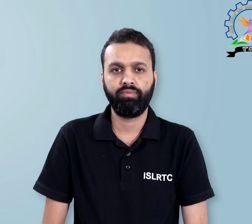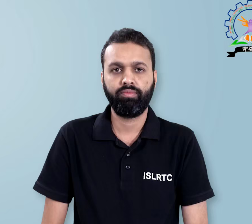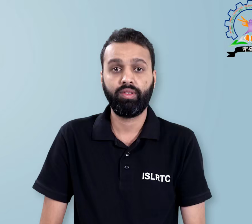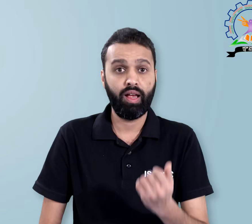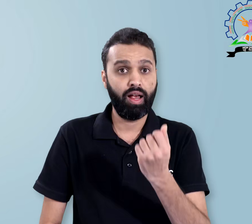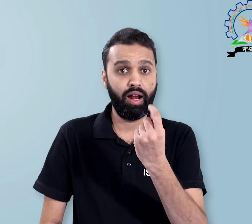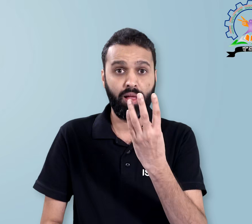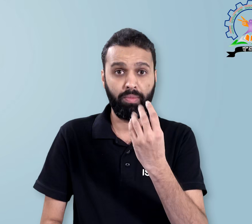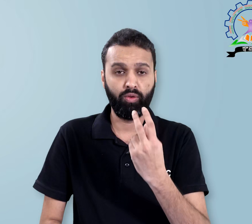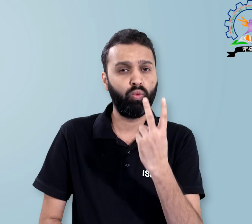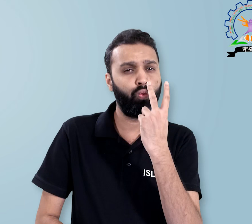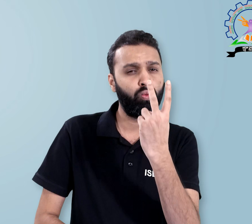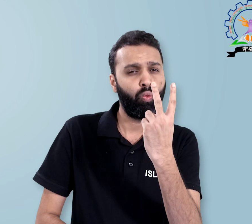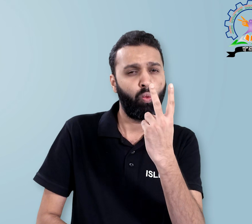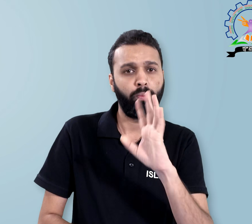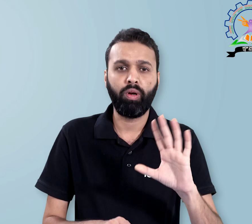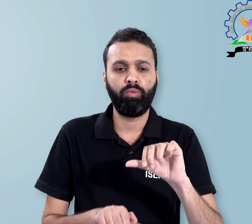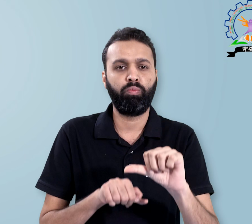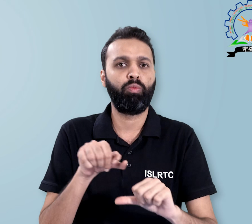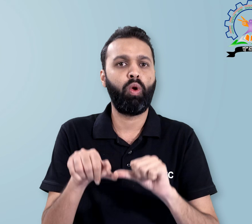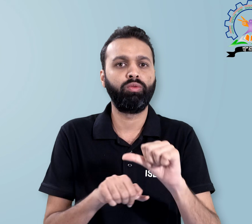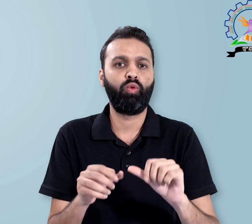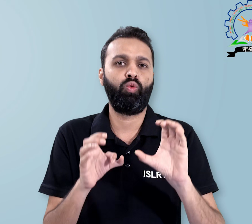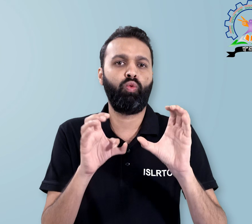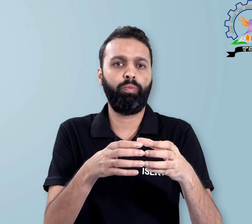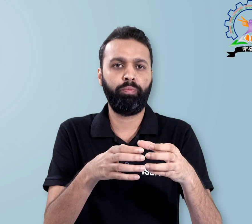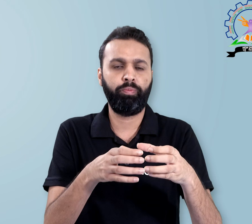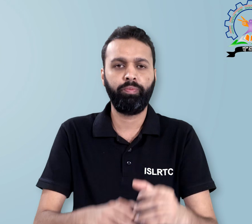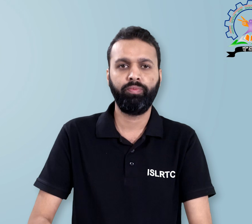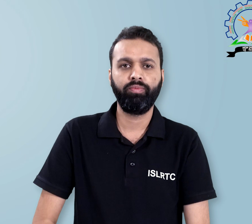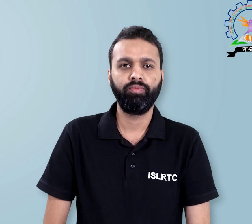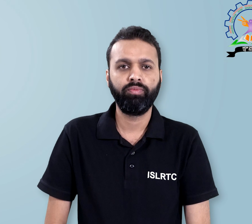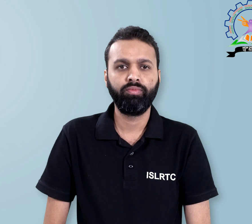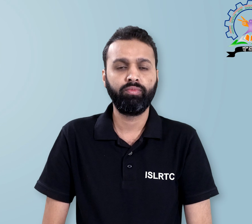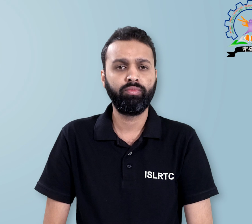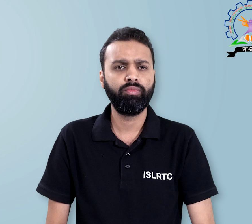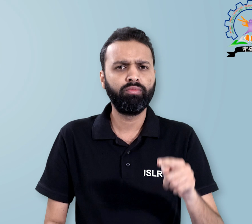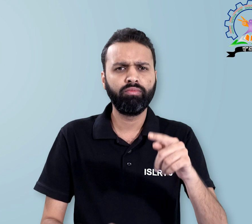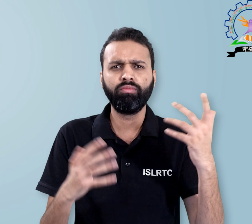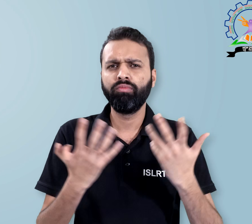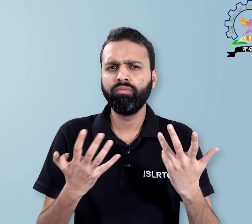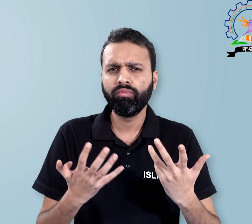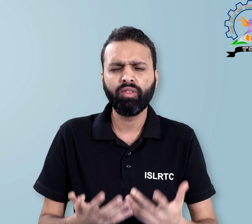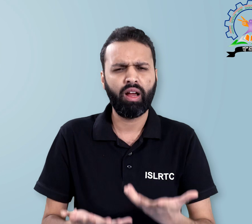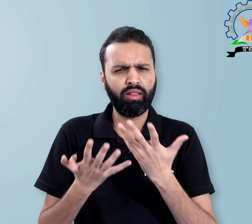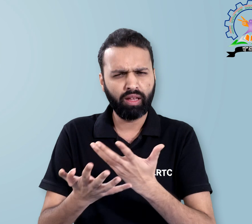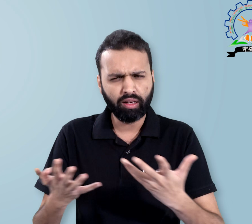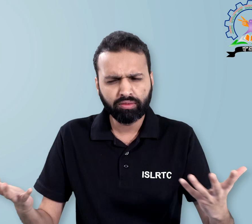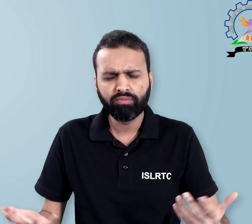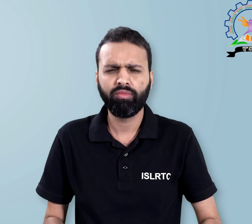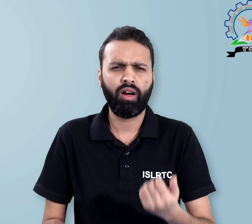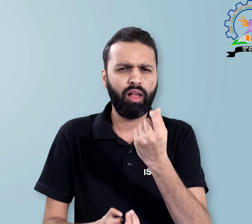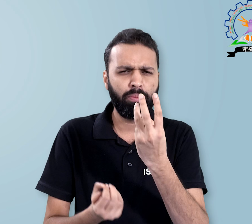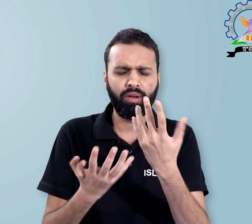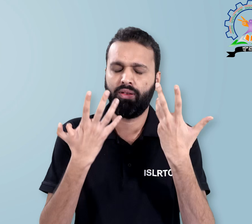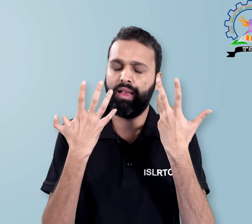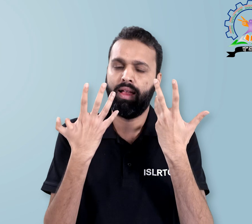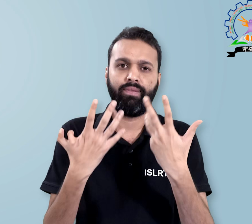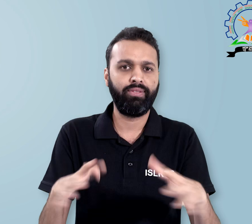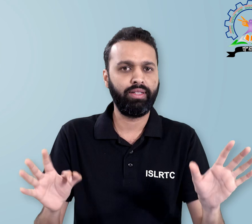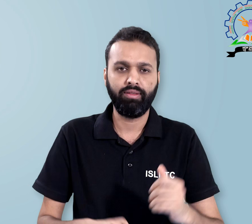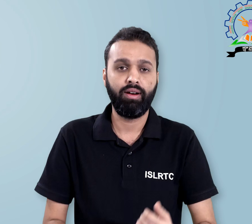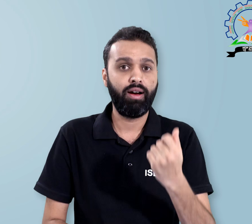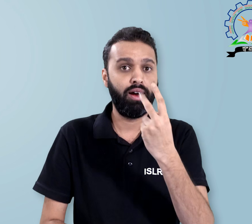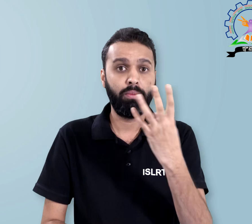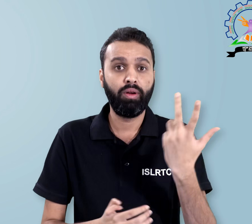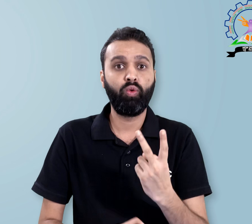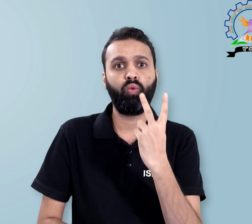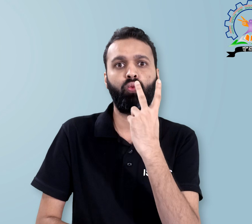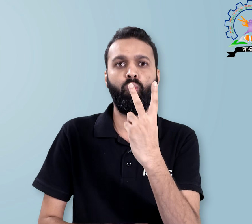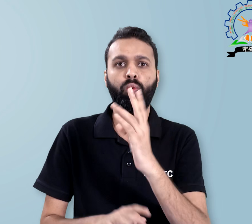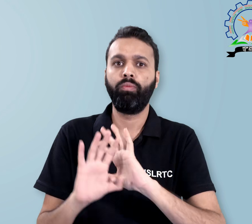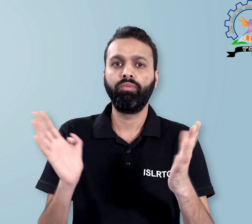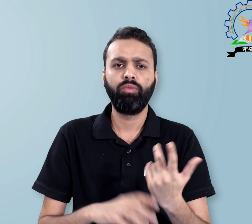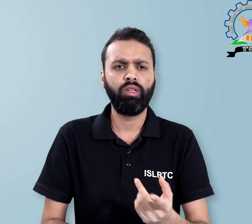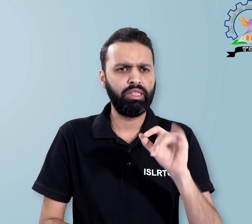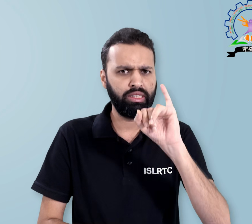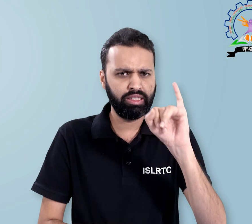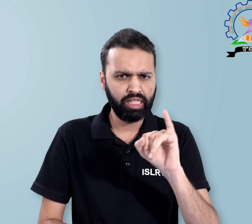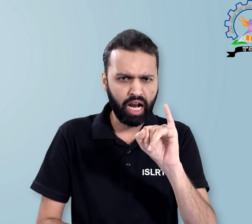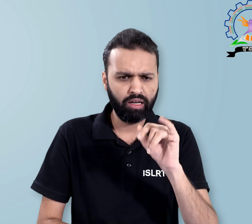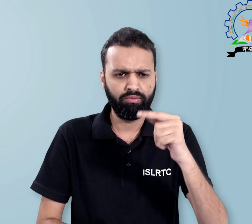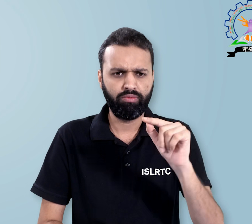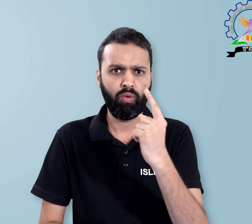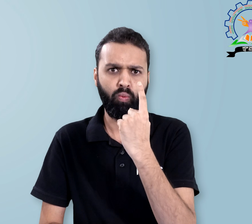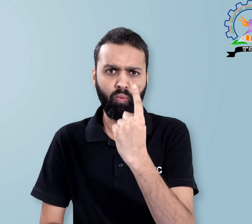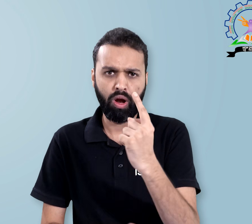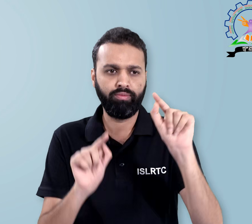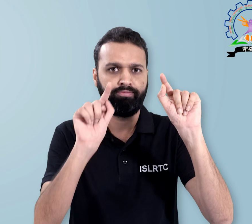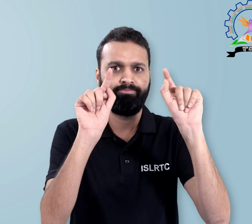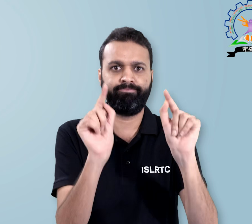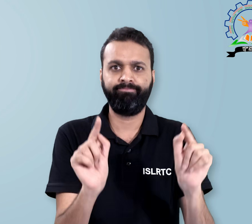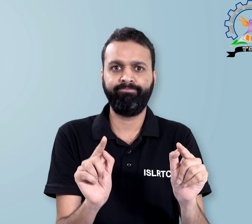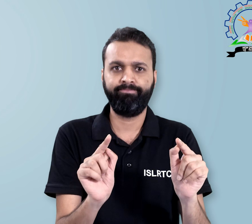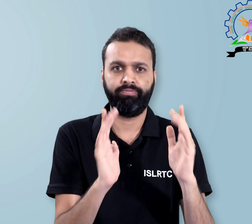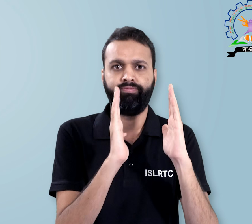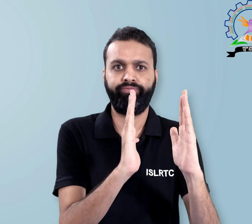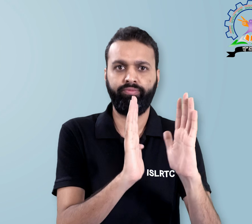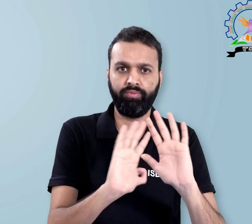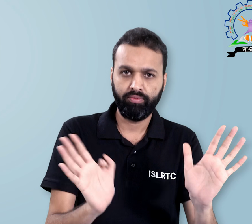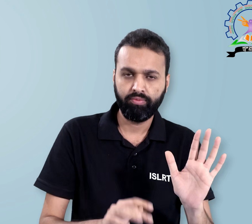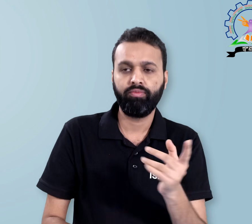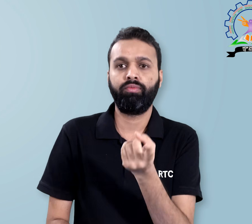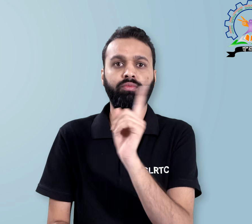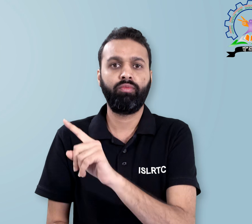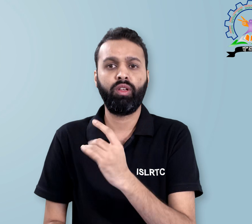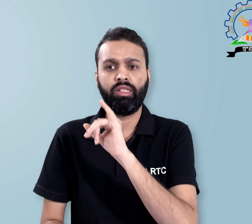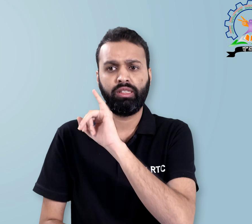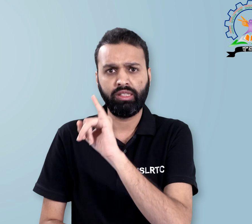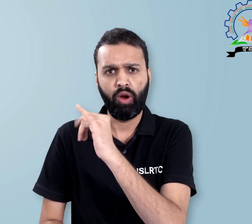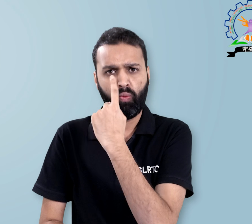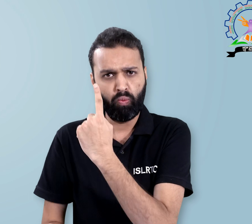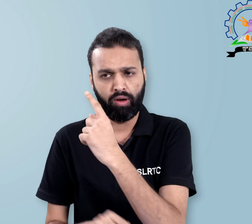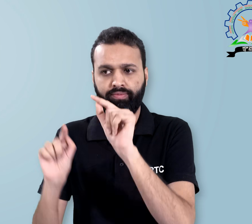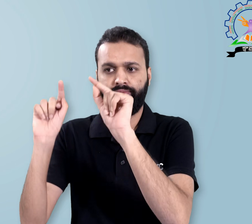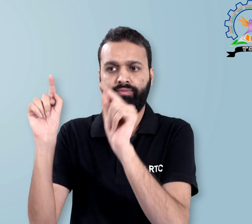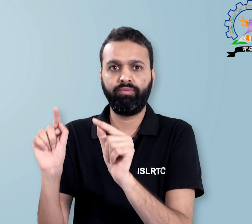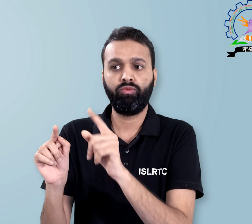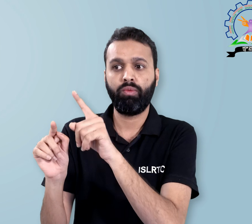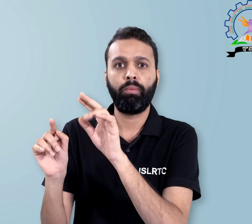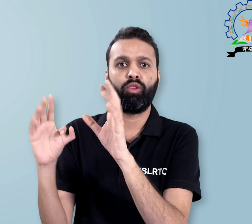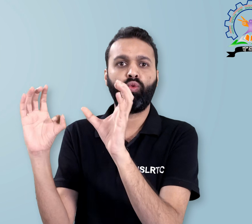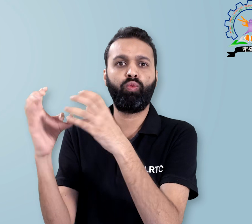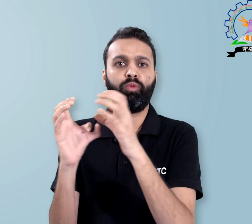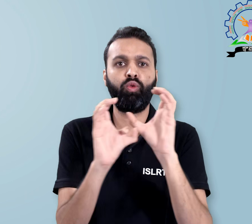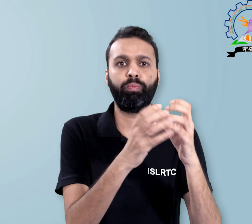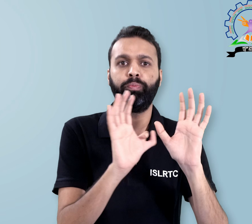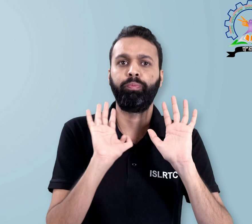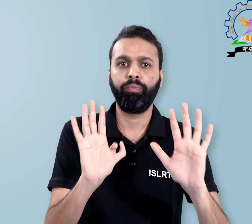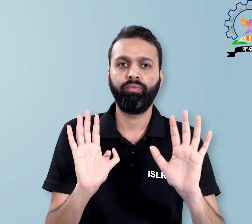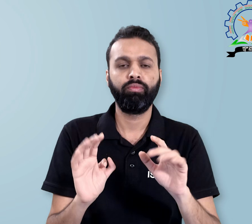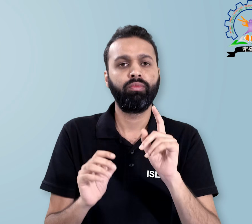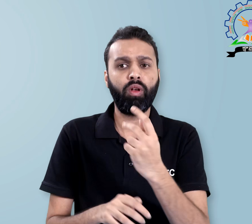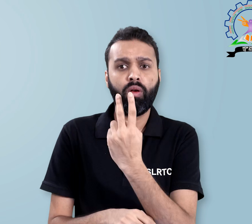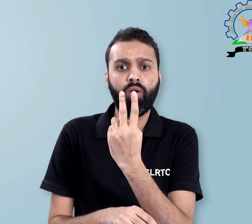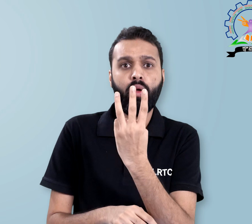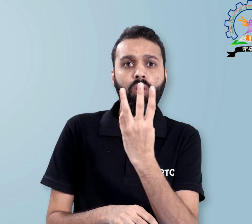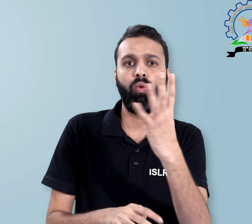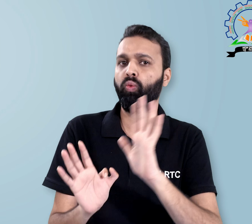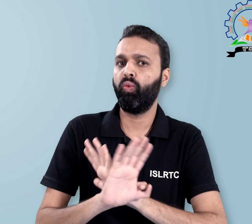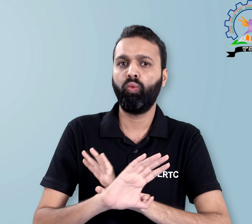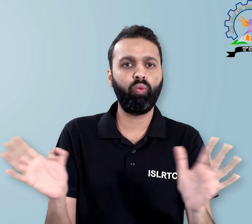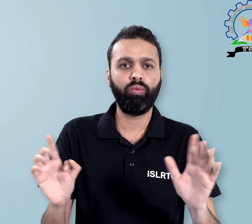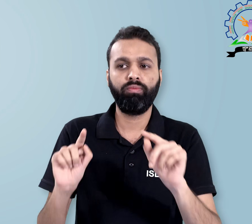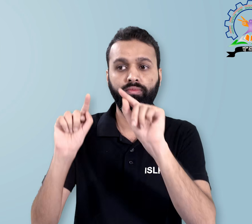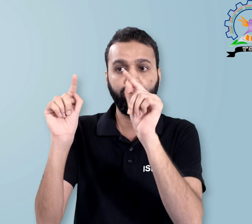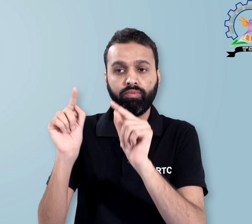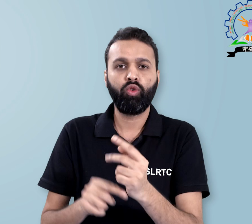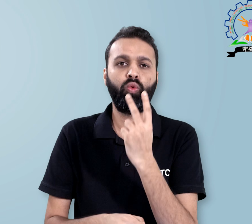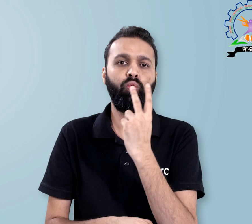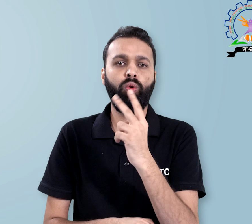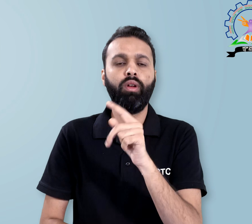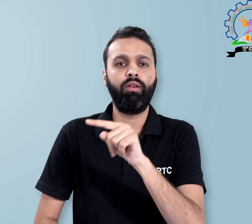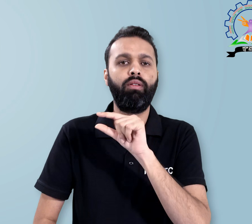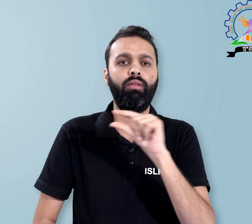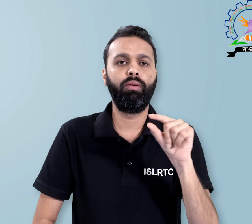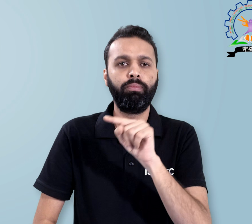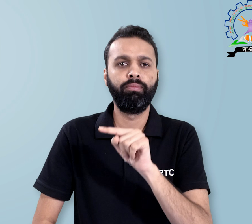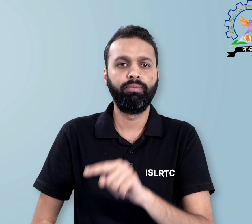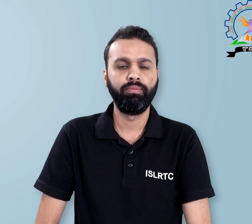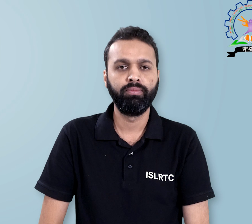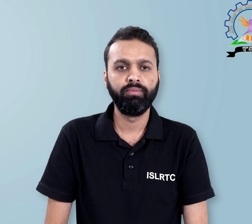Permutation An arrangement of objects in a specific order. For example, the permutation of set A={1,6} is 2, such as {1,6}, {6,1}.